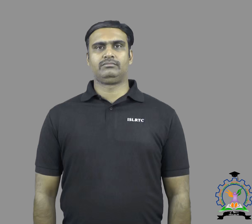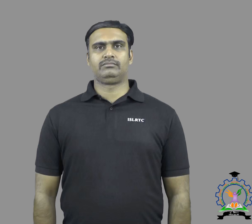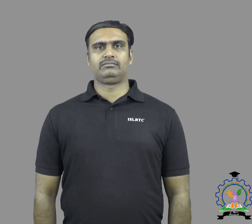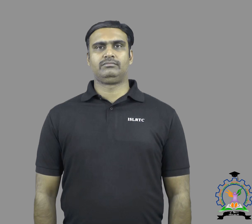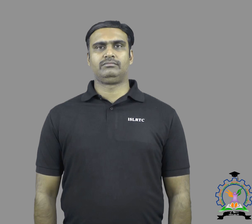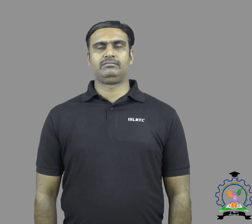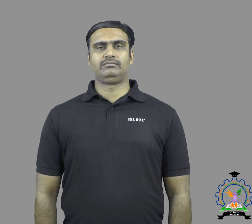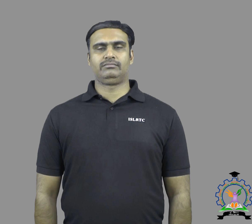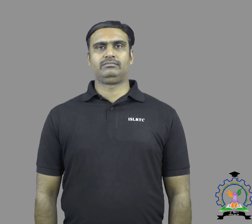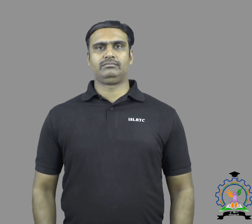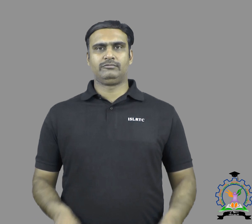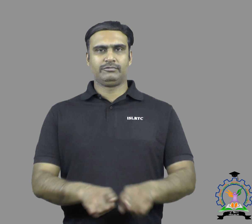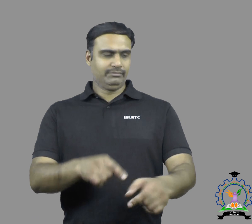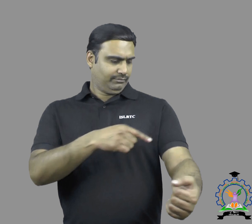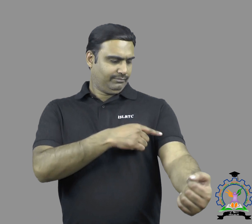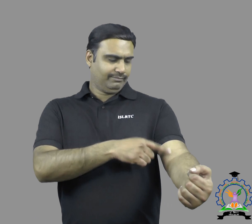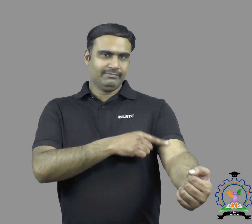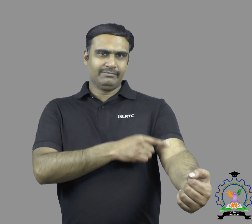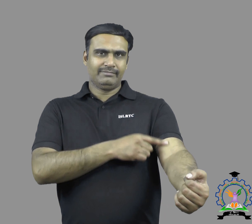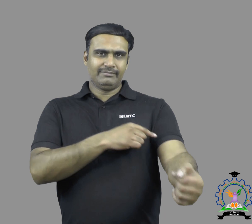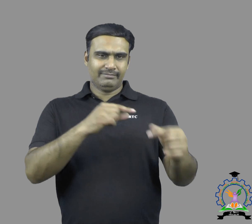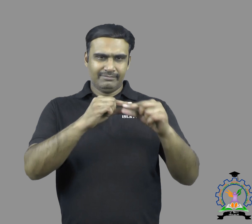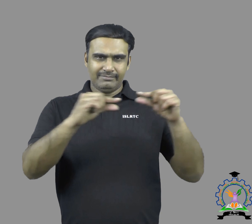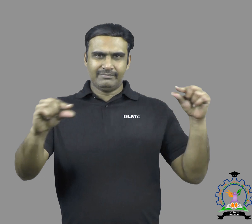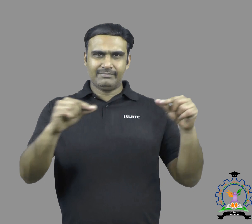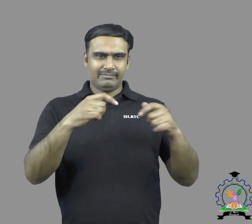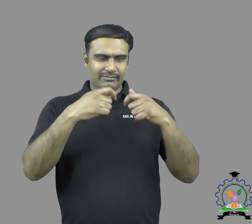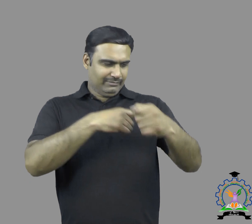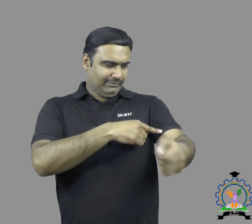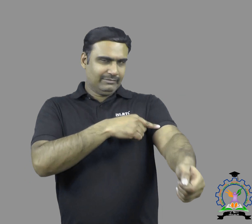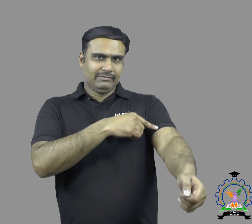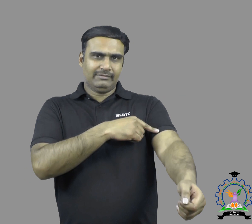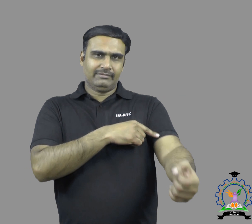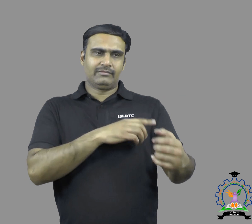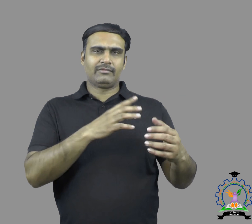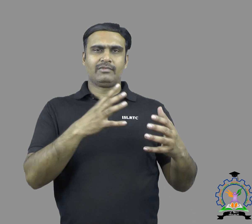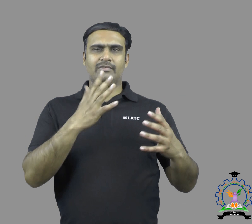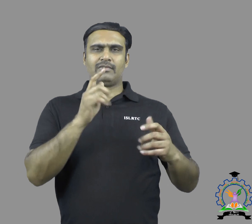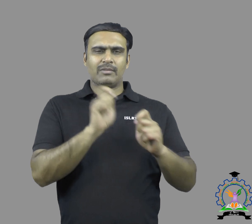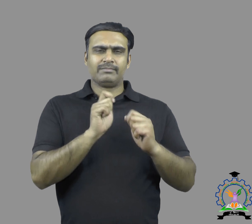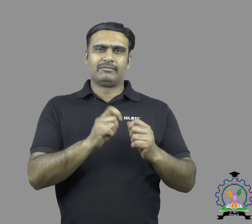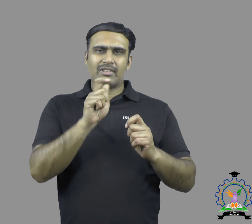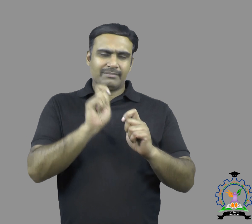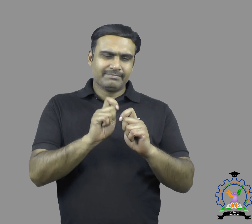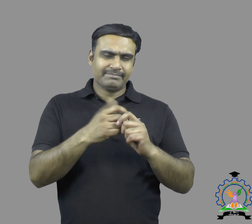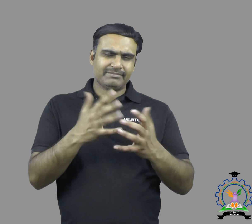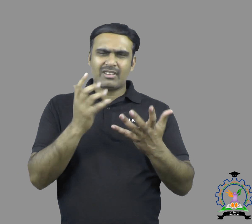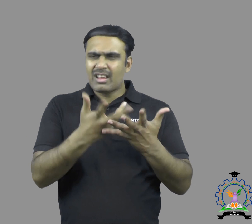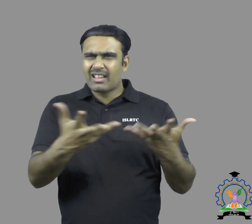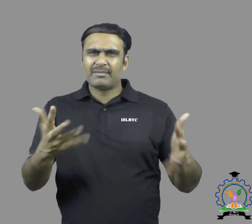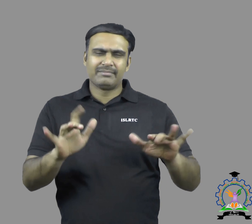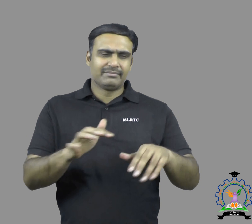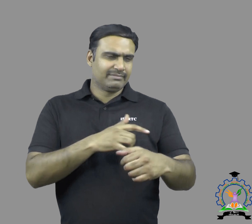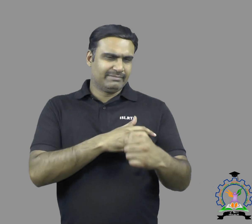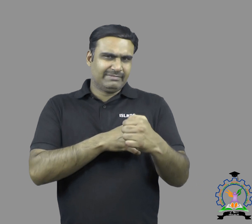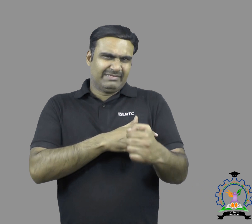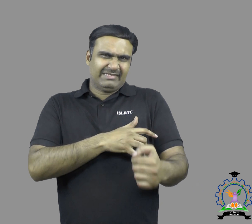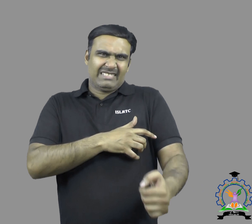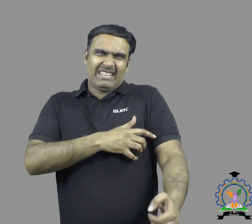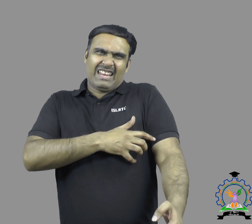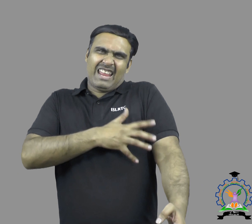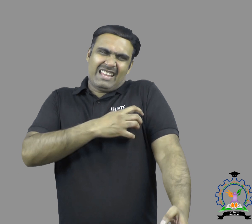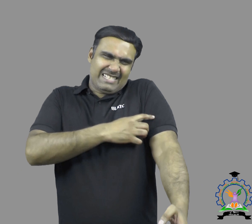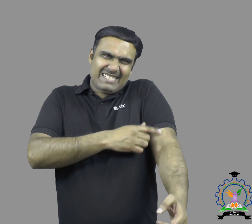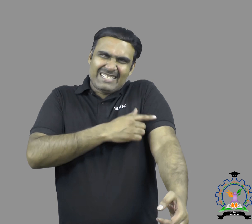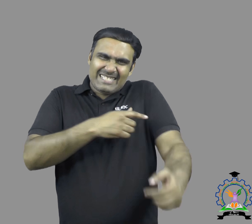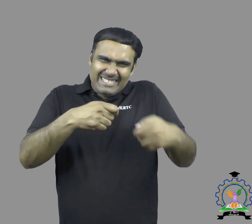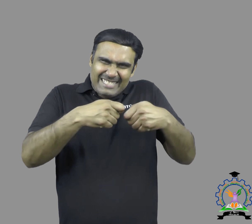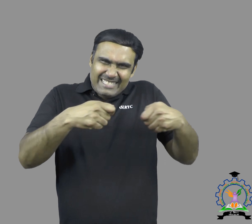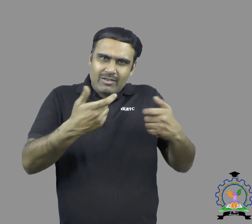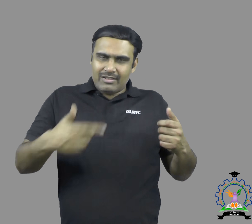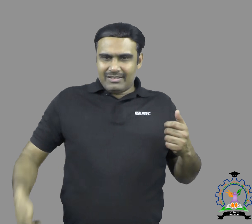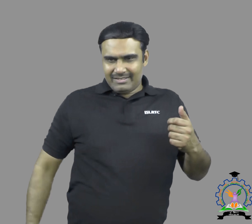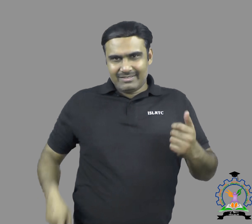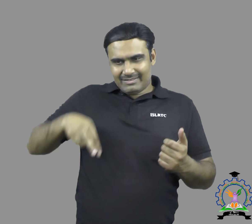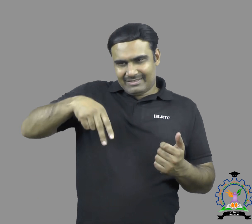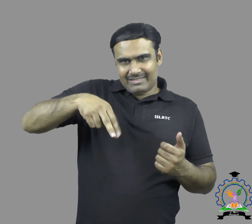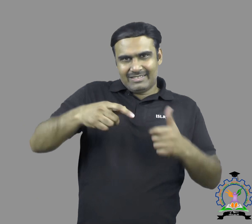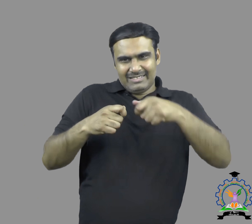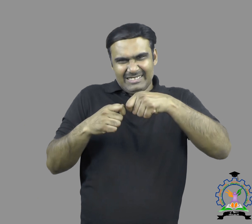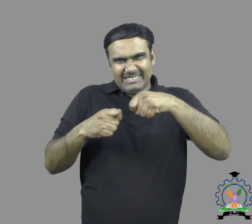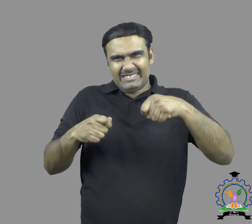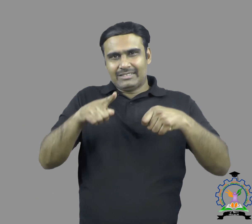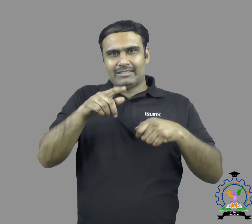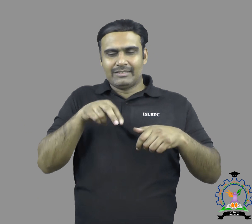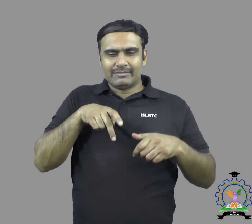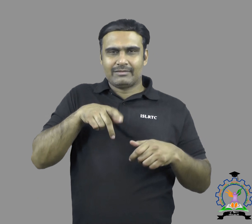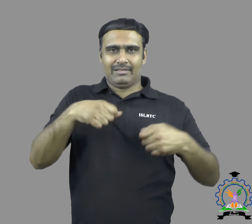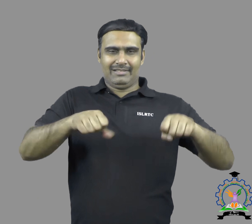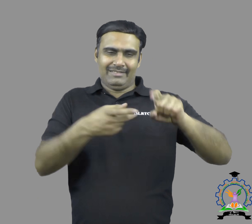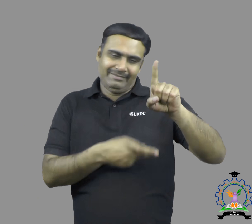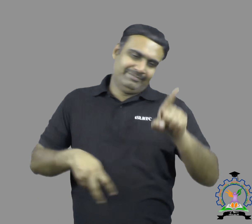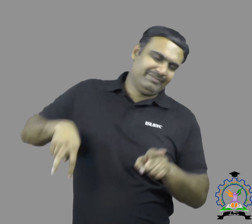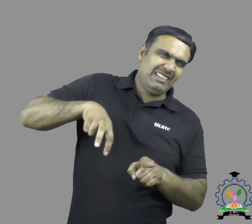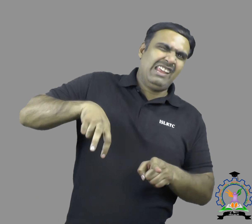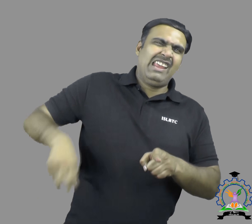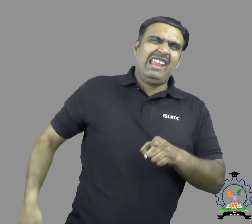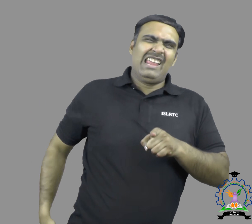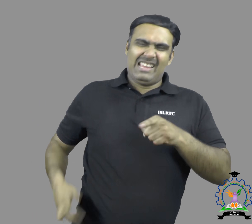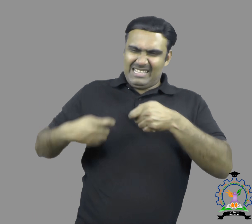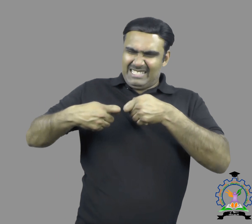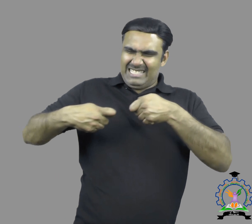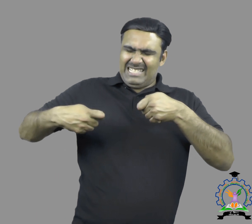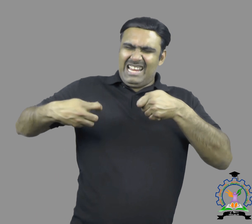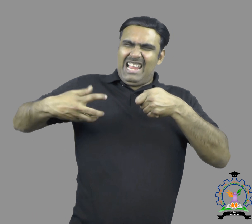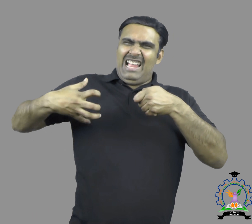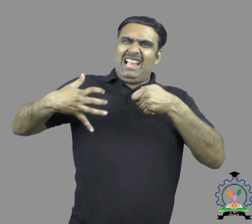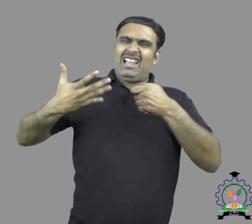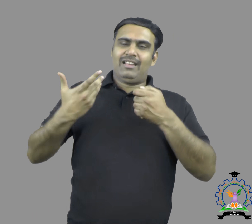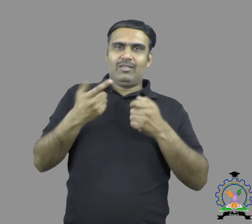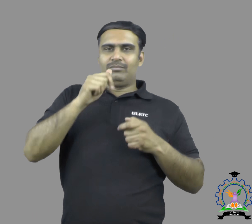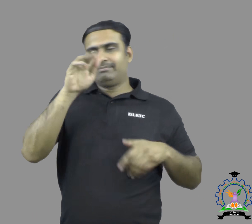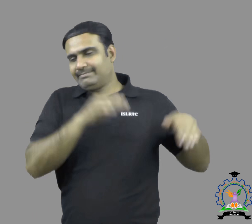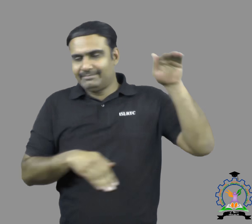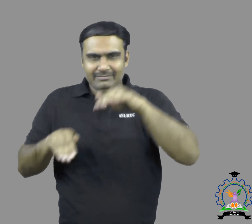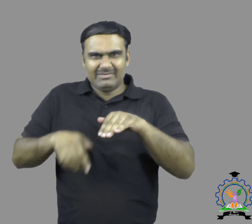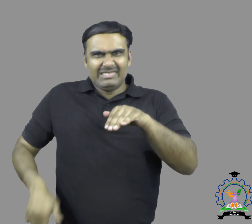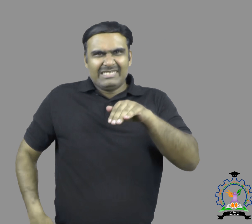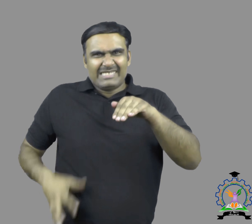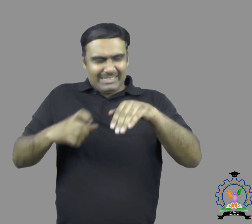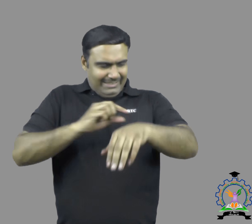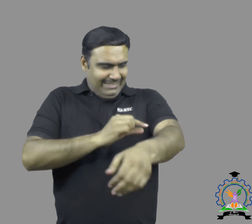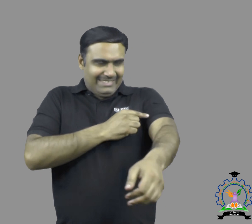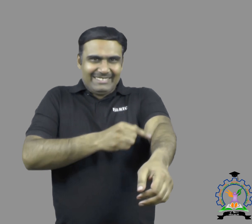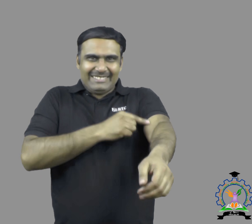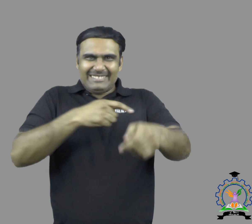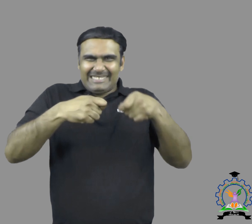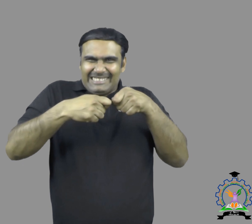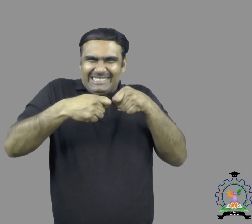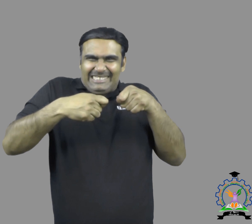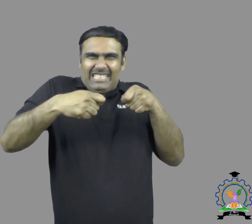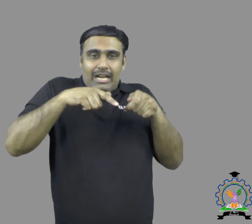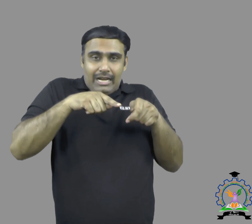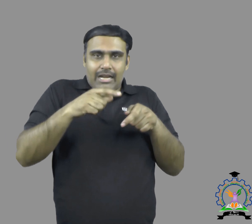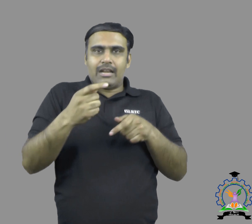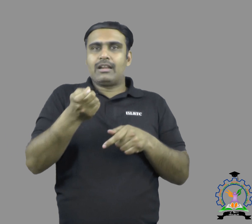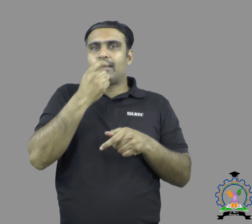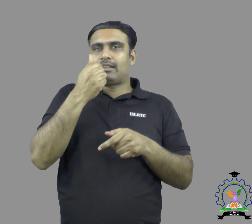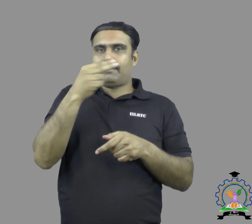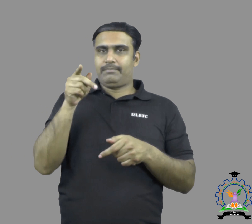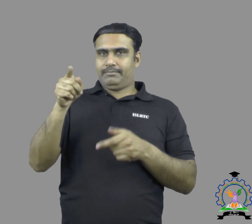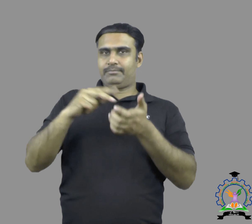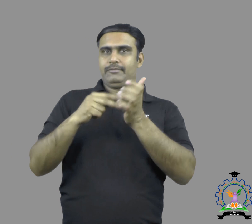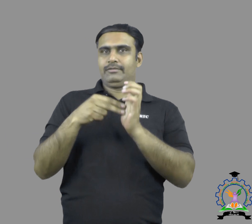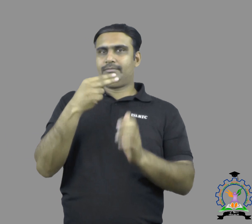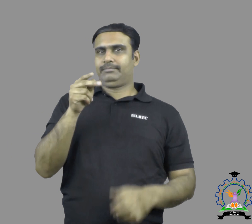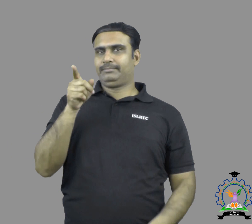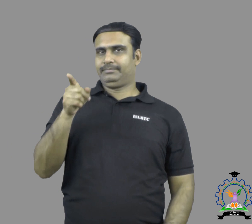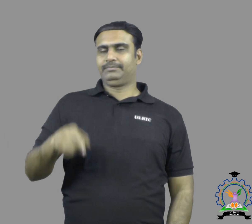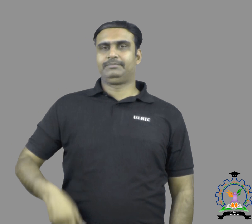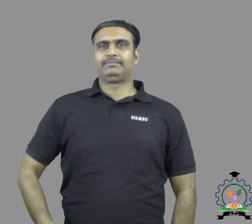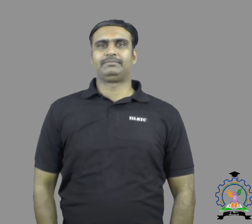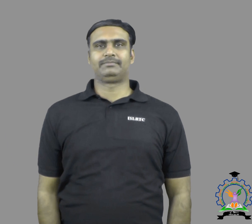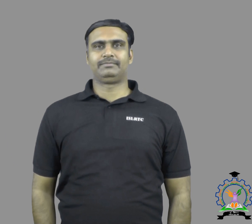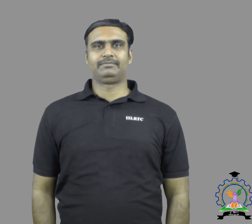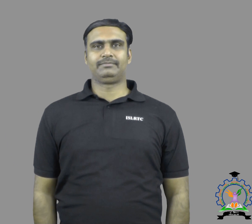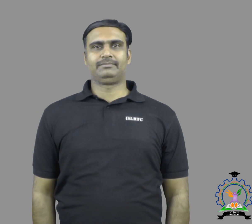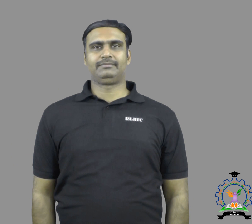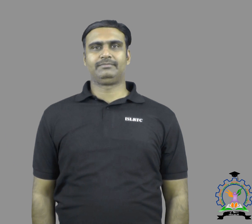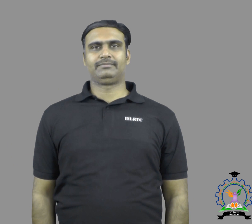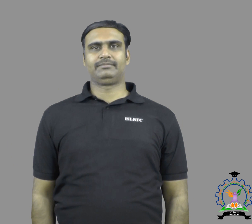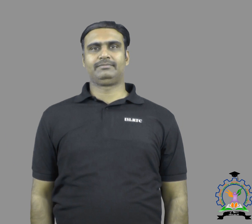Relaxant